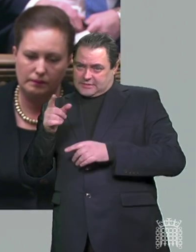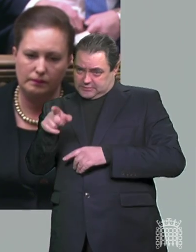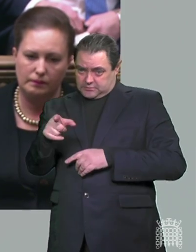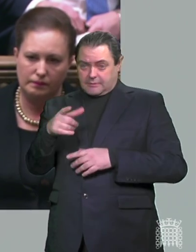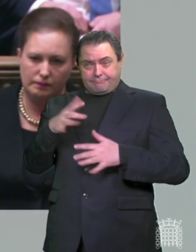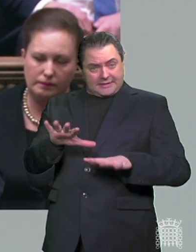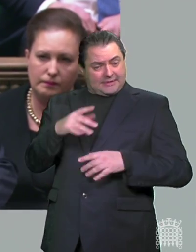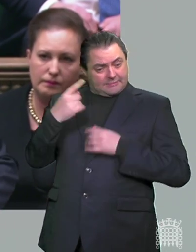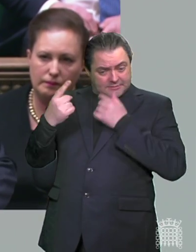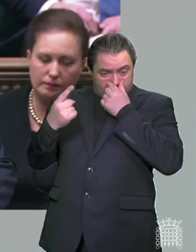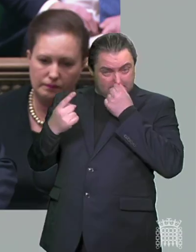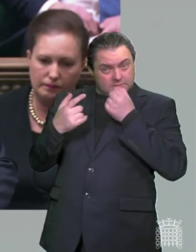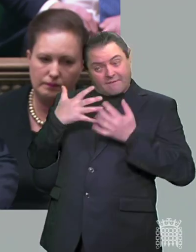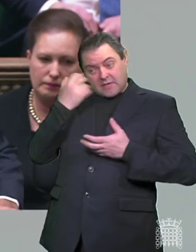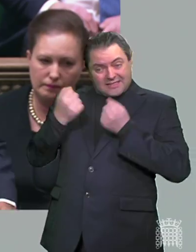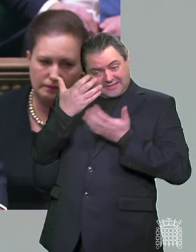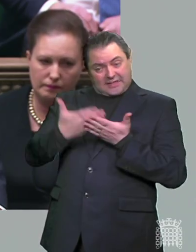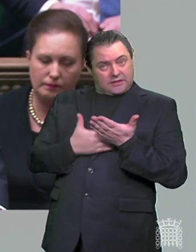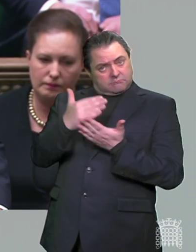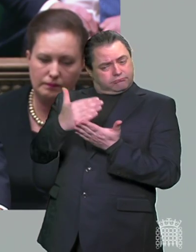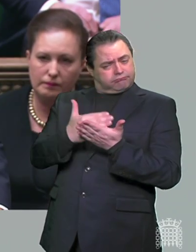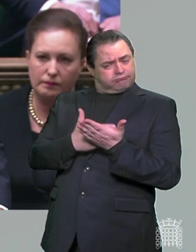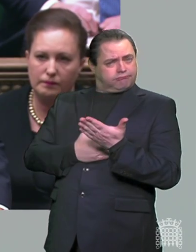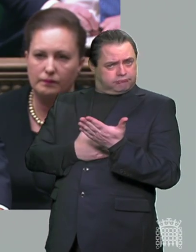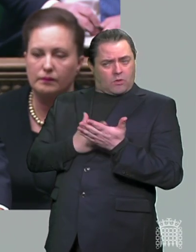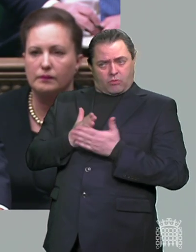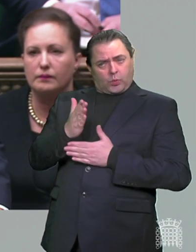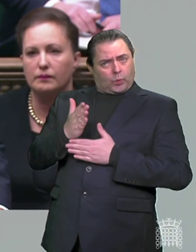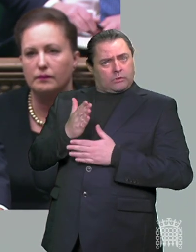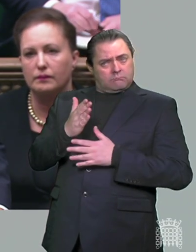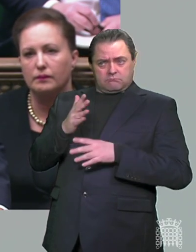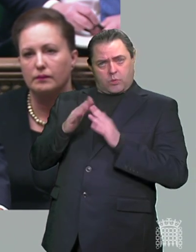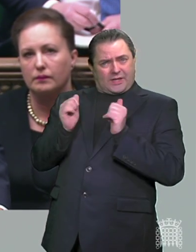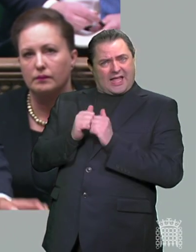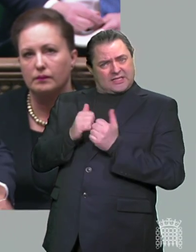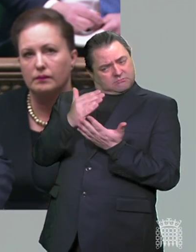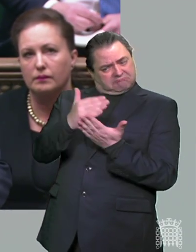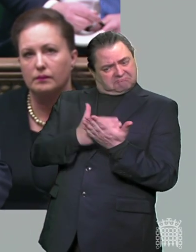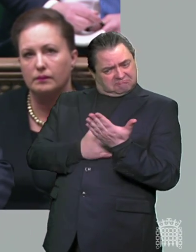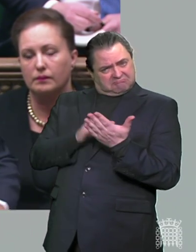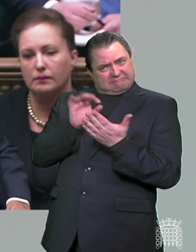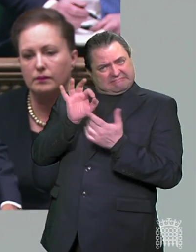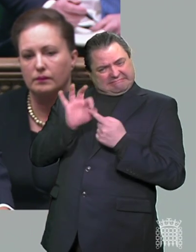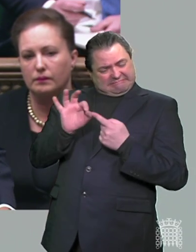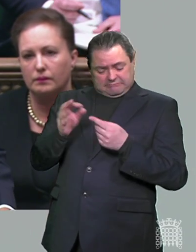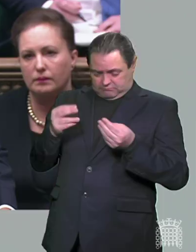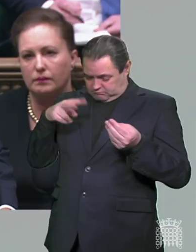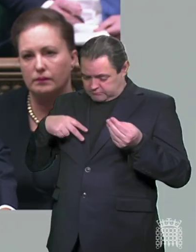He set out his findings in detail over the weekend and, on receipt of those findings, I took action.